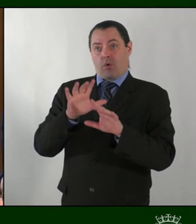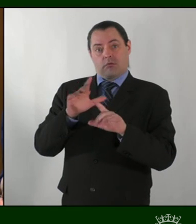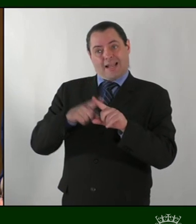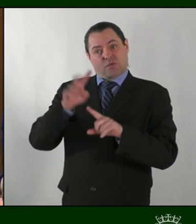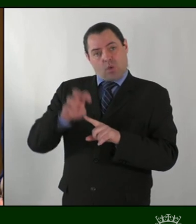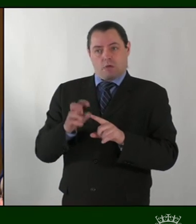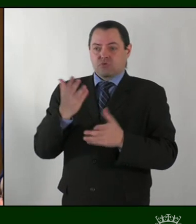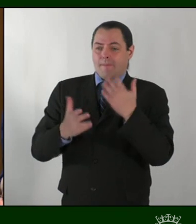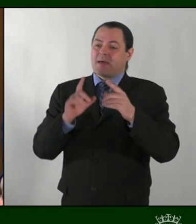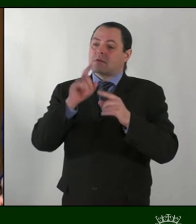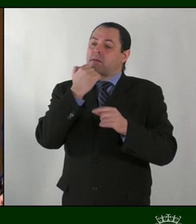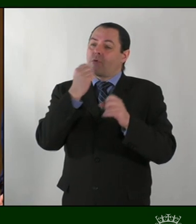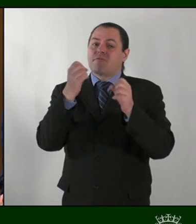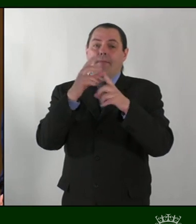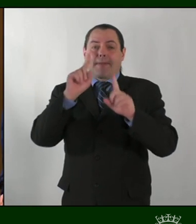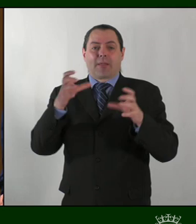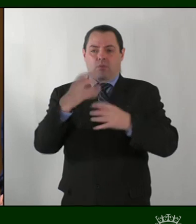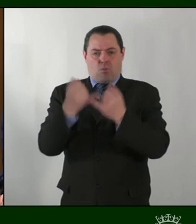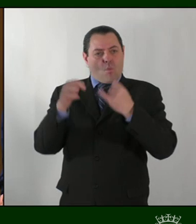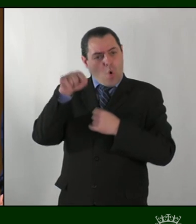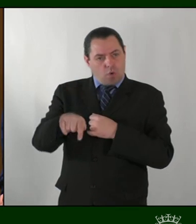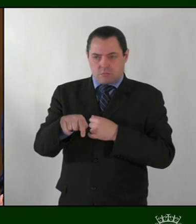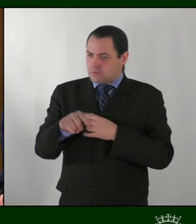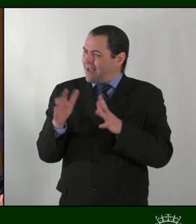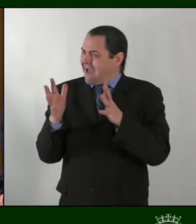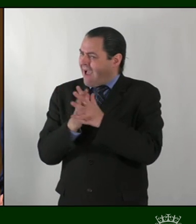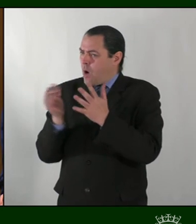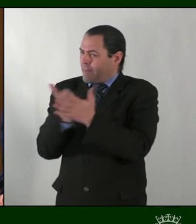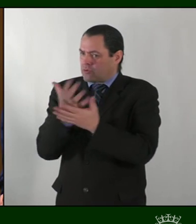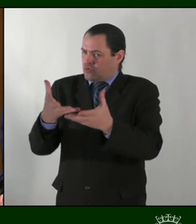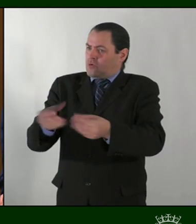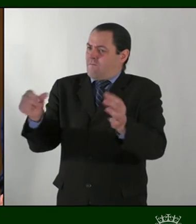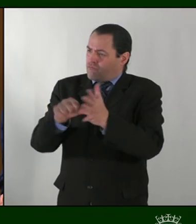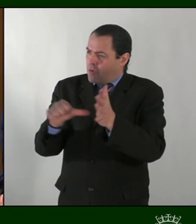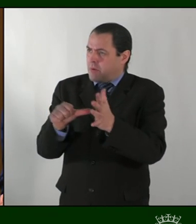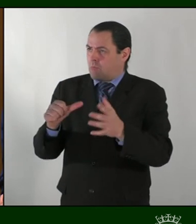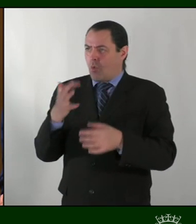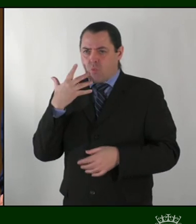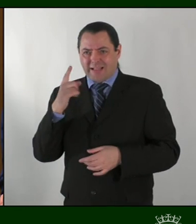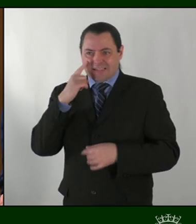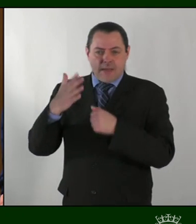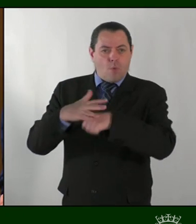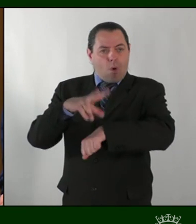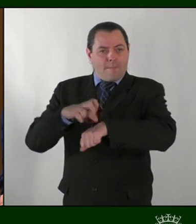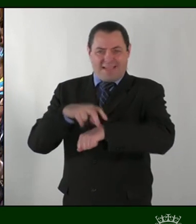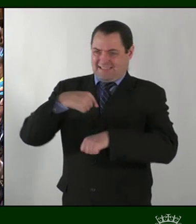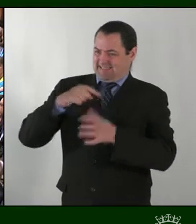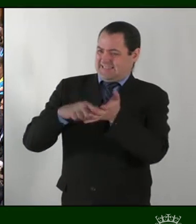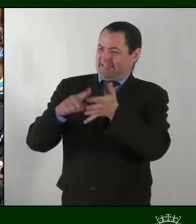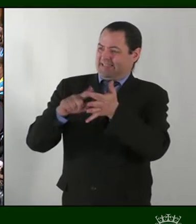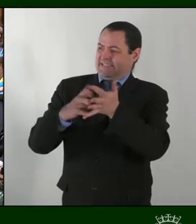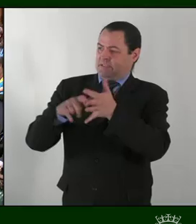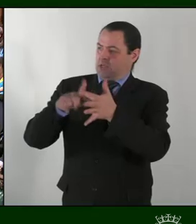What additional support can my right honourable Friend give to Cleveland police to tackle this problem, and when will we start to see more police on the streets of Teesside?